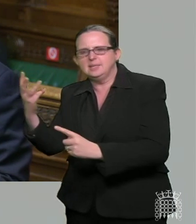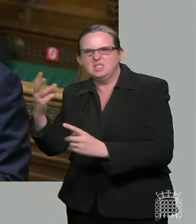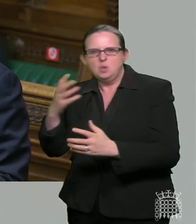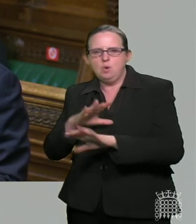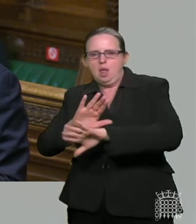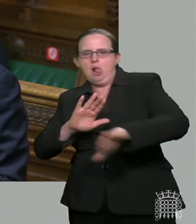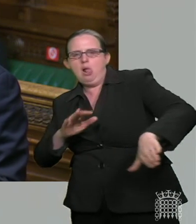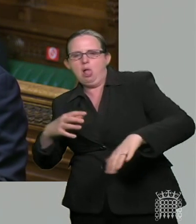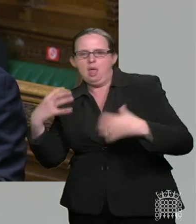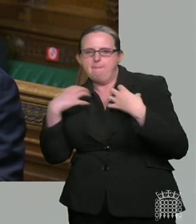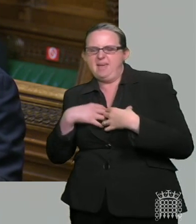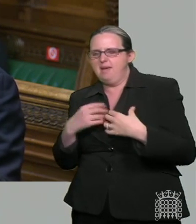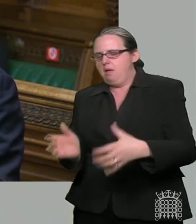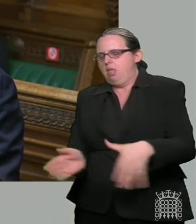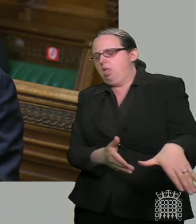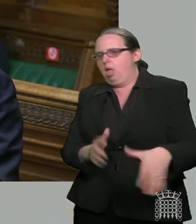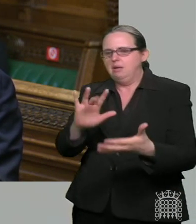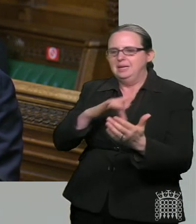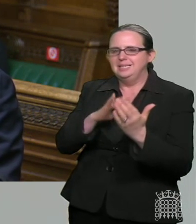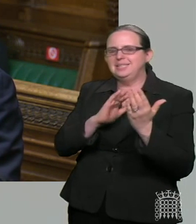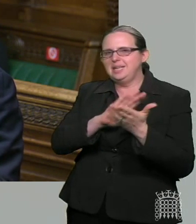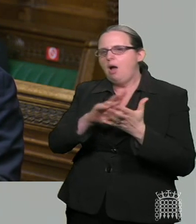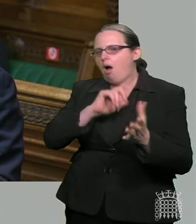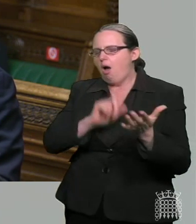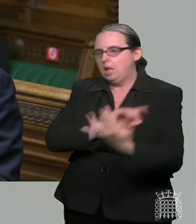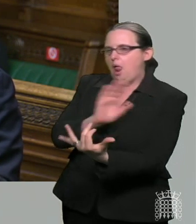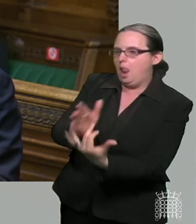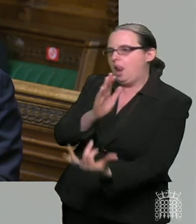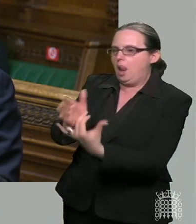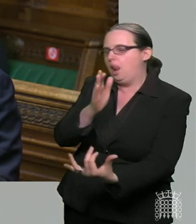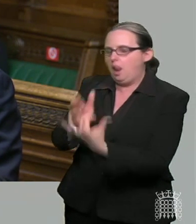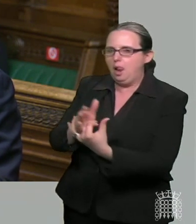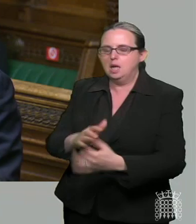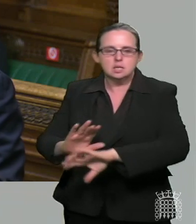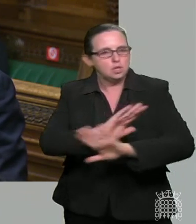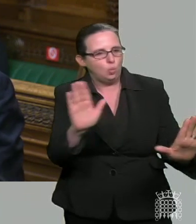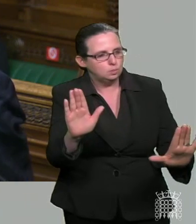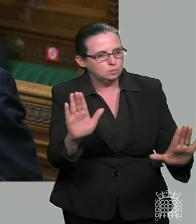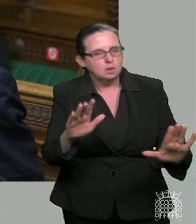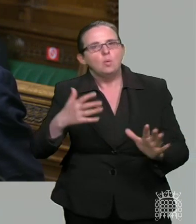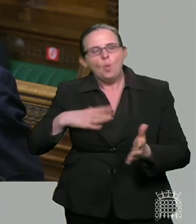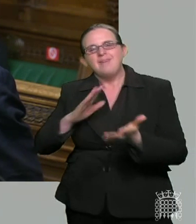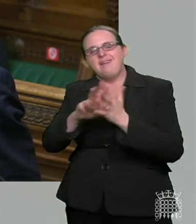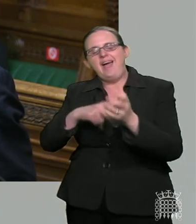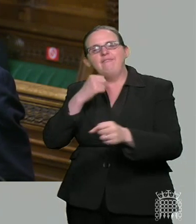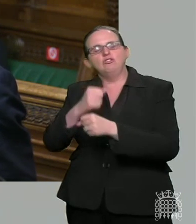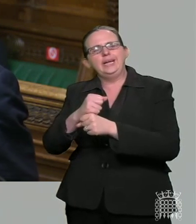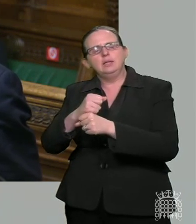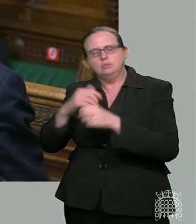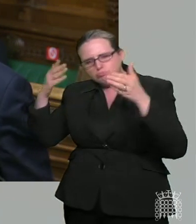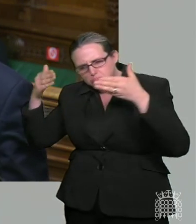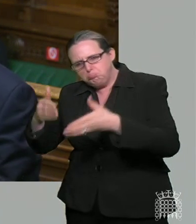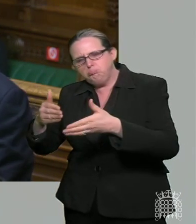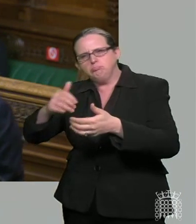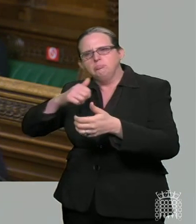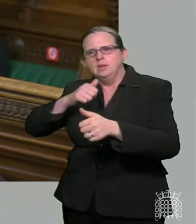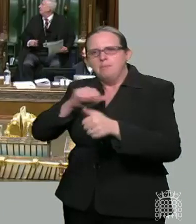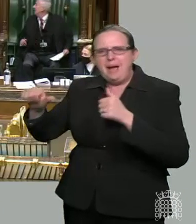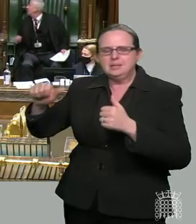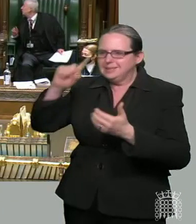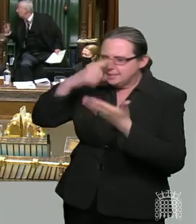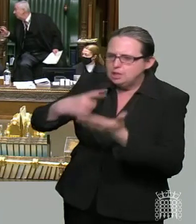This would allow Havering, and indeed all outer London boroughs, the freedom to make their own decisions that best meet the needs of local people.